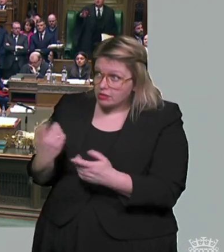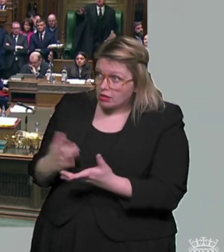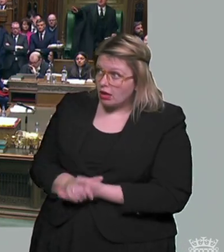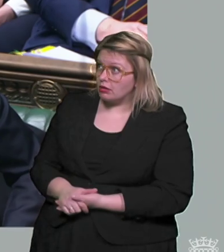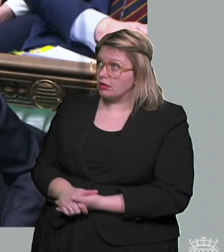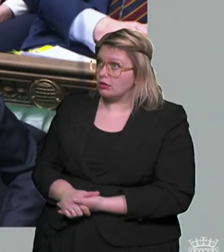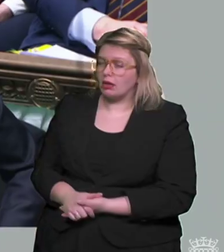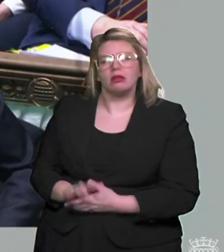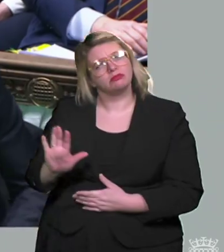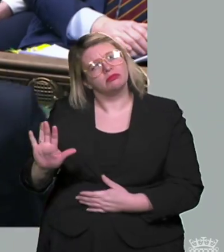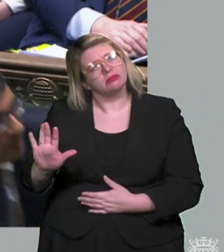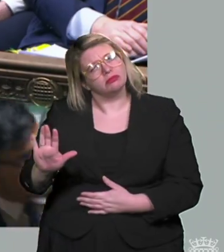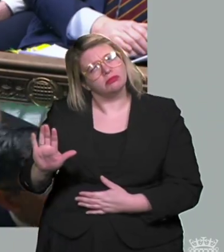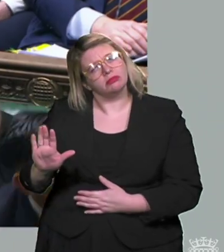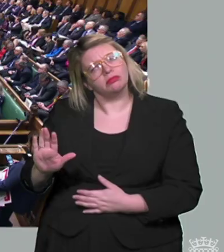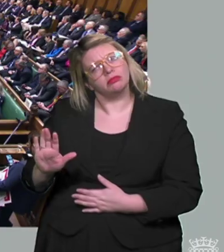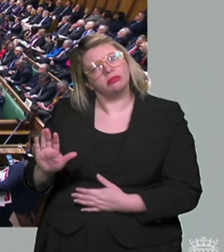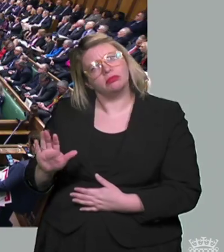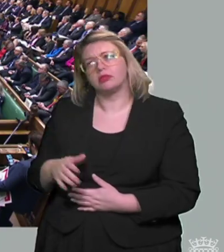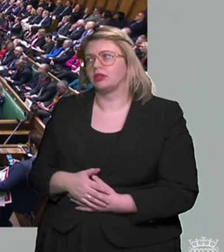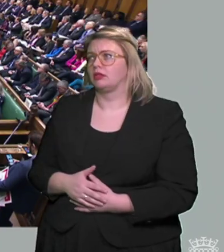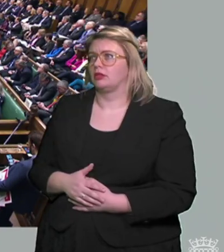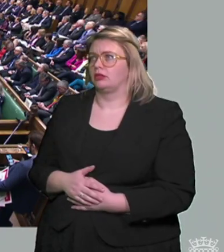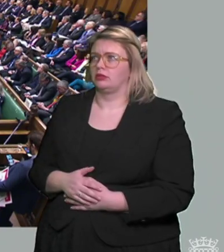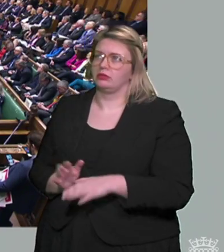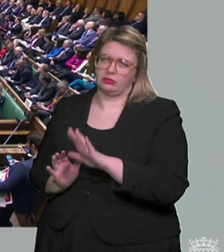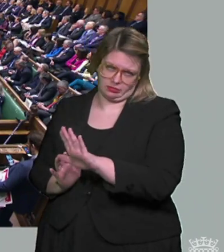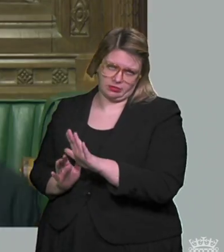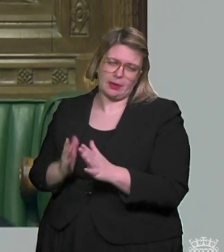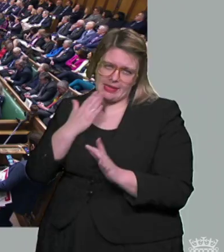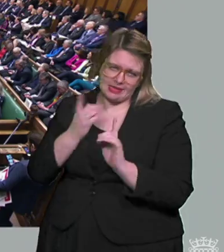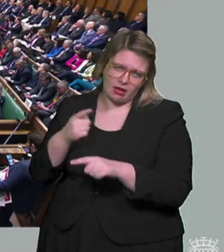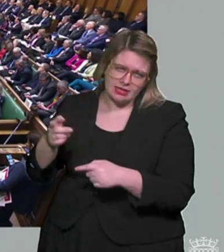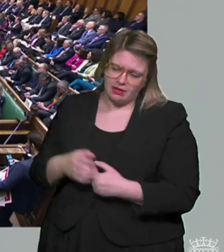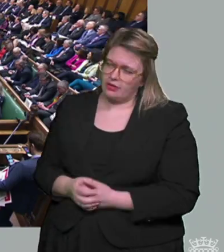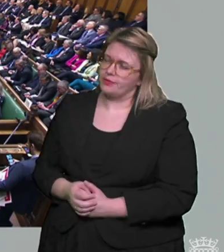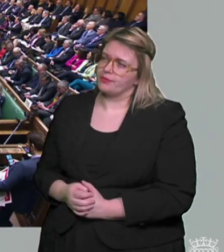Prime Minister, you have got to answer. I do not know who is giving you advice, but take it from the Chair: please answer.